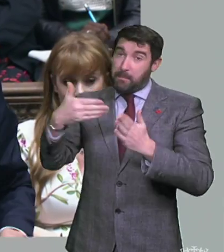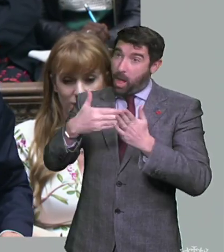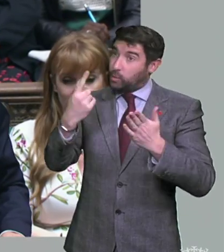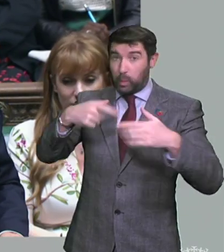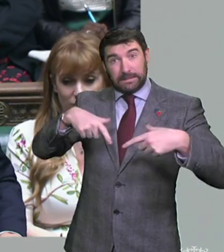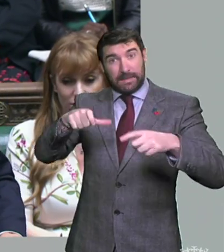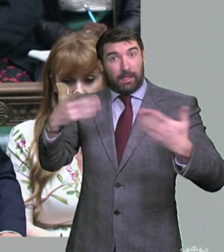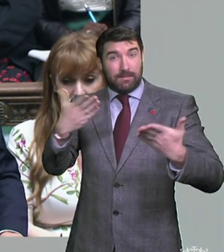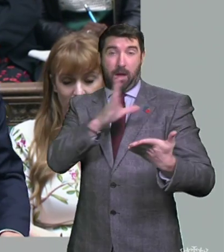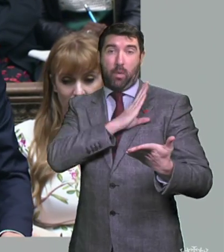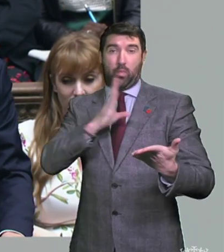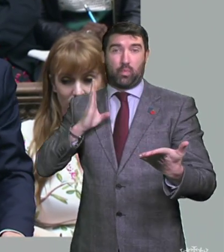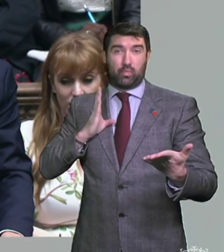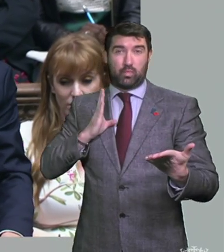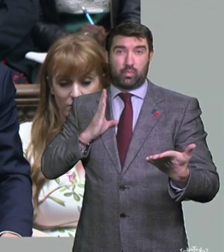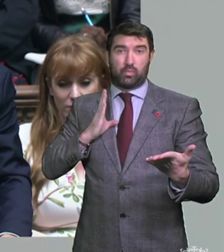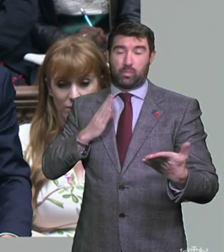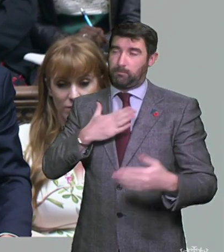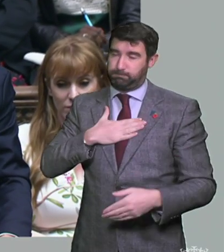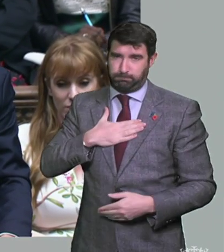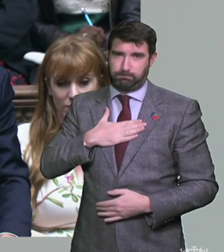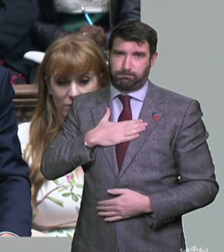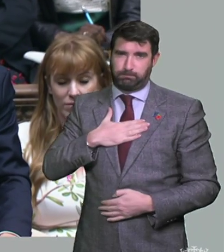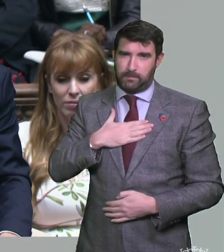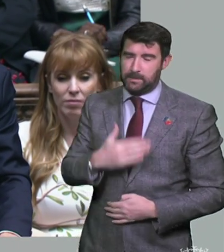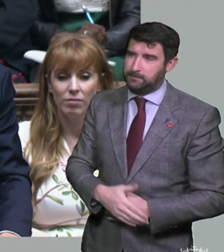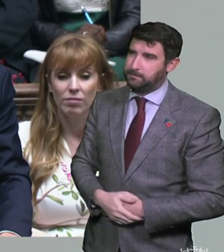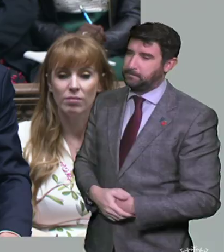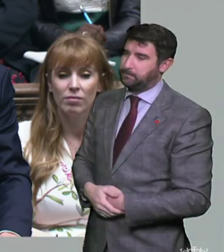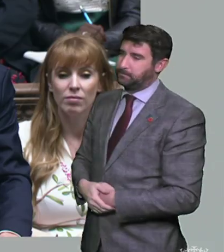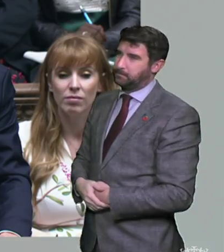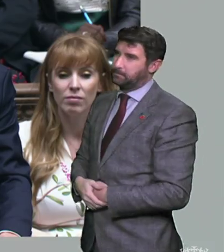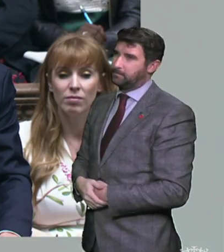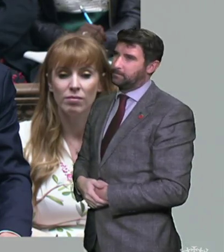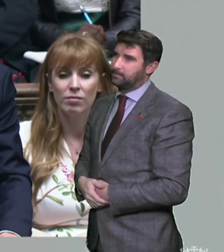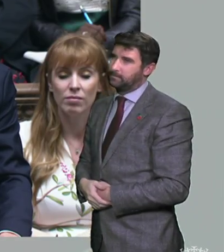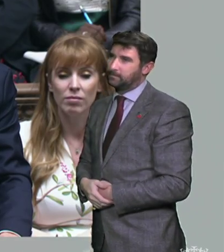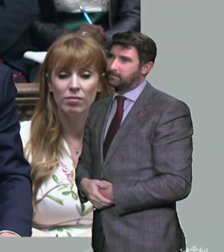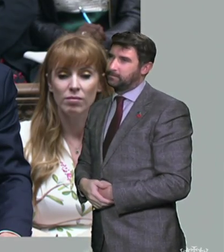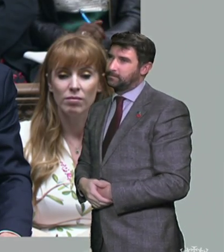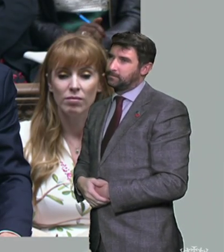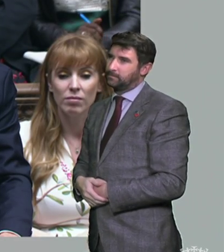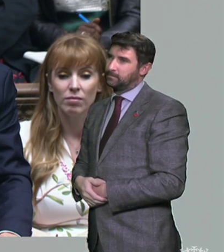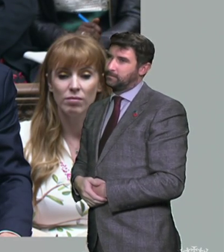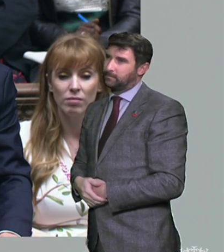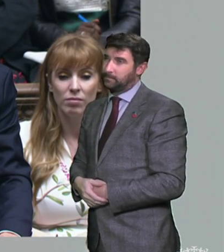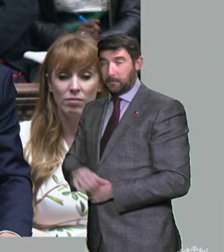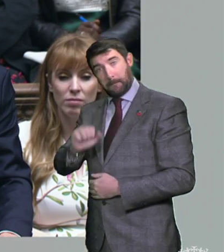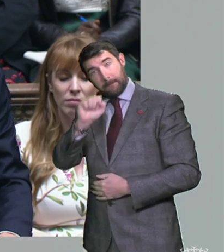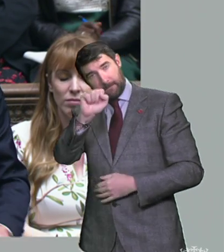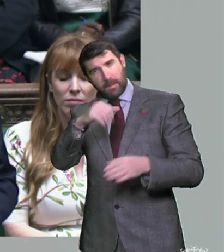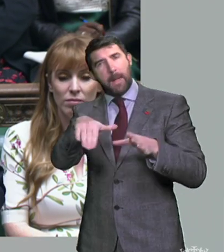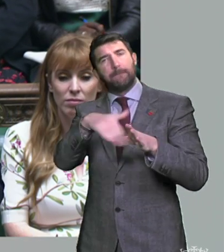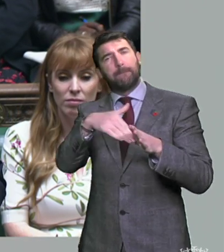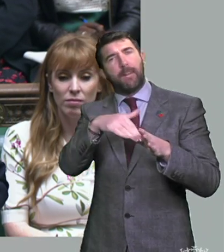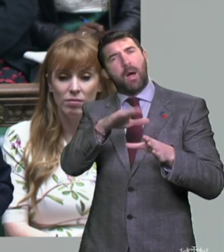The Member for South Staffordshire told a civil servant to “slit your throat”.